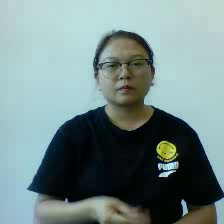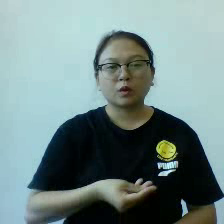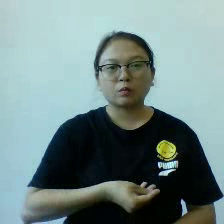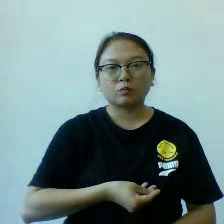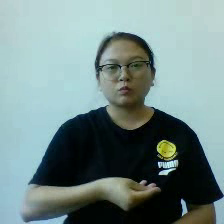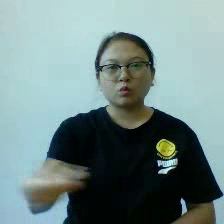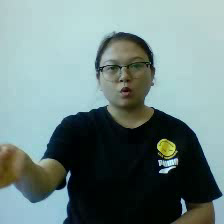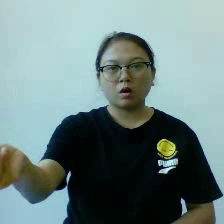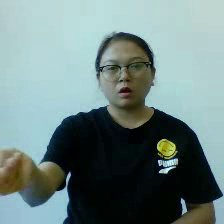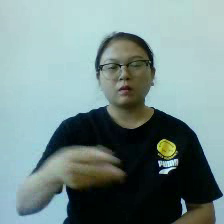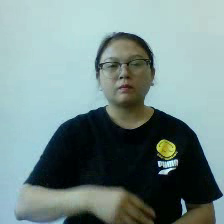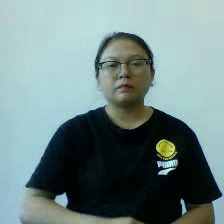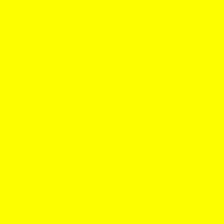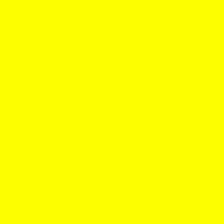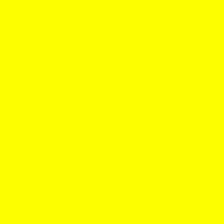Mua